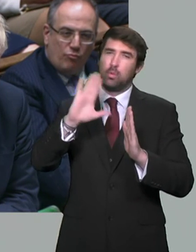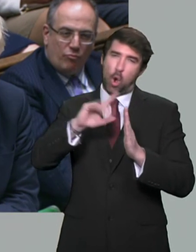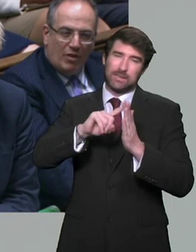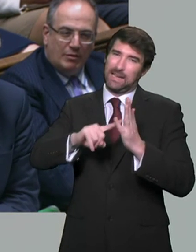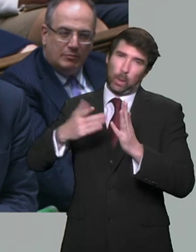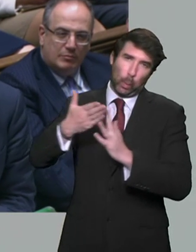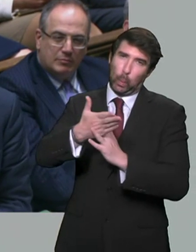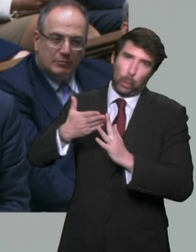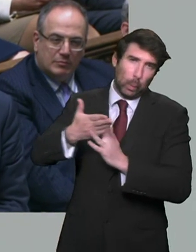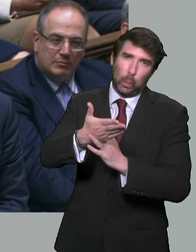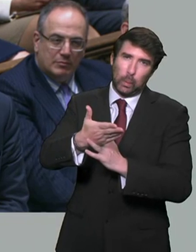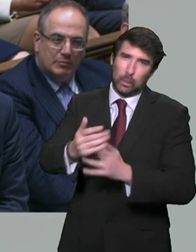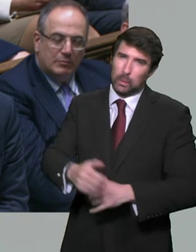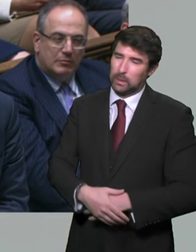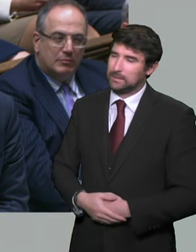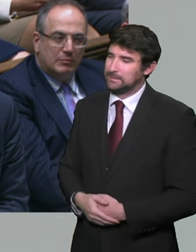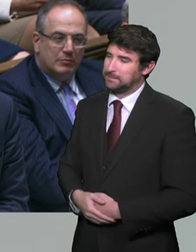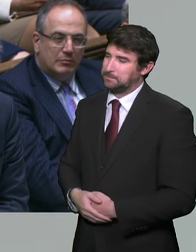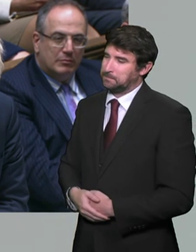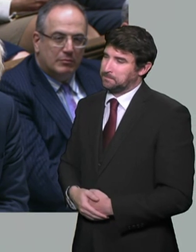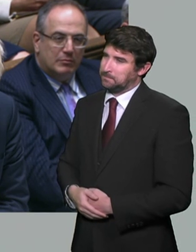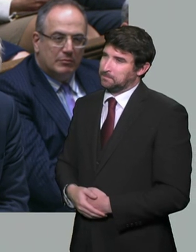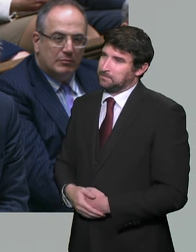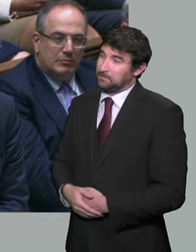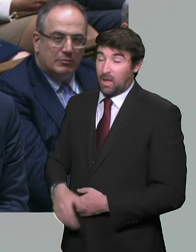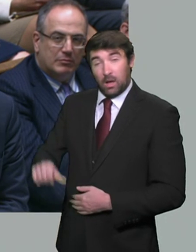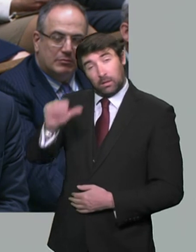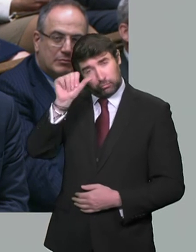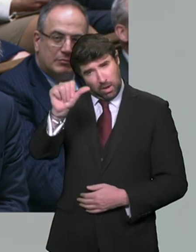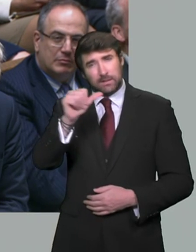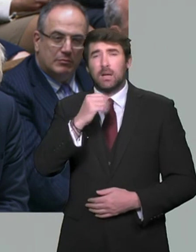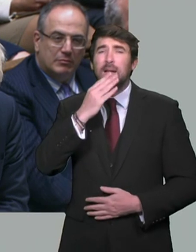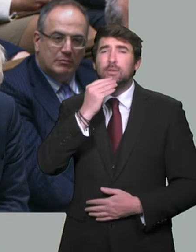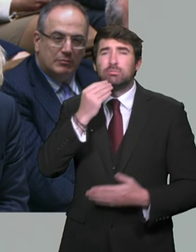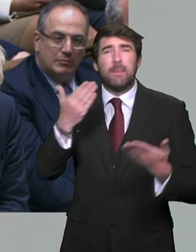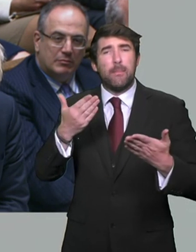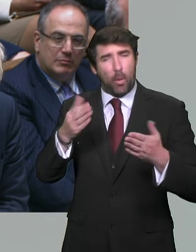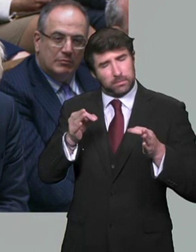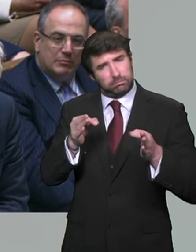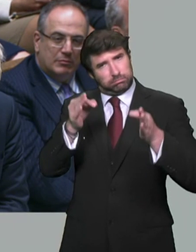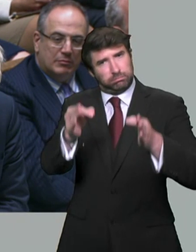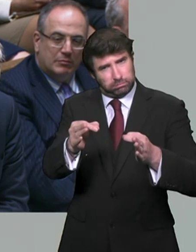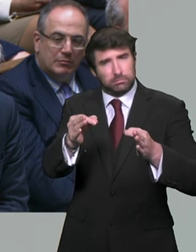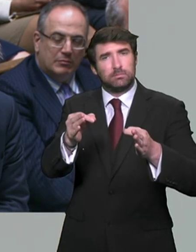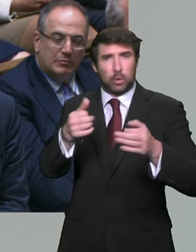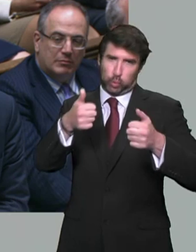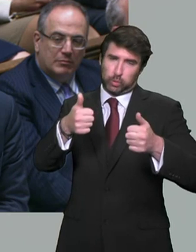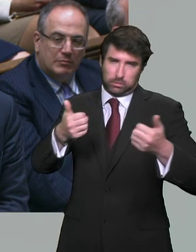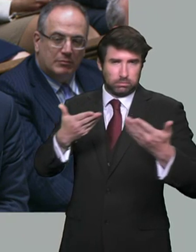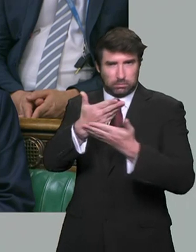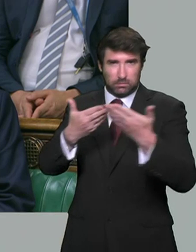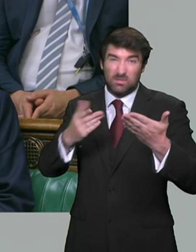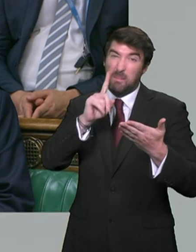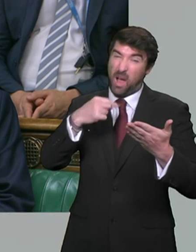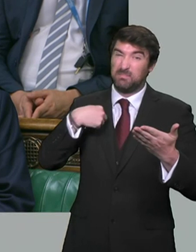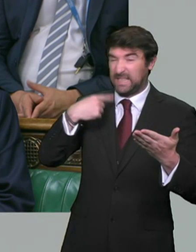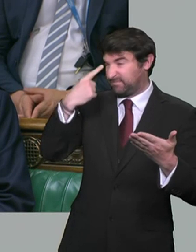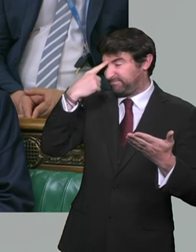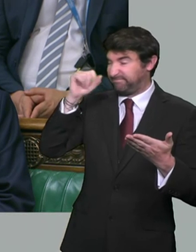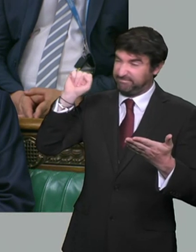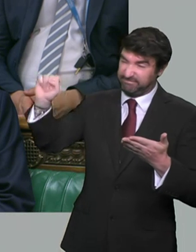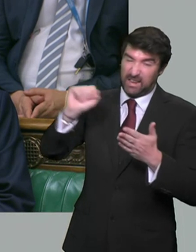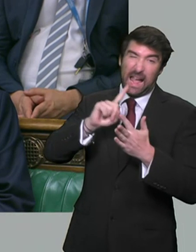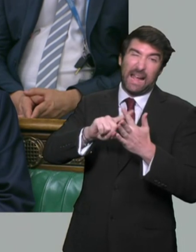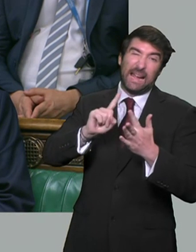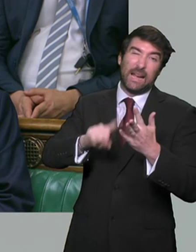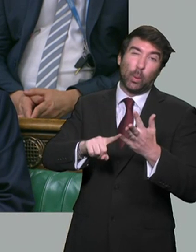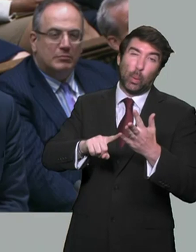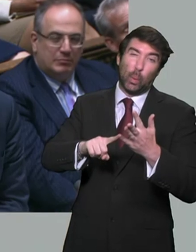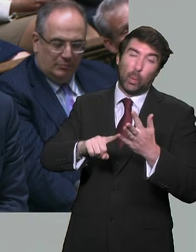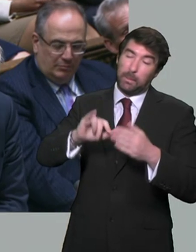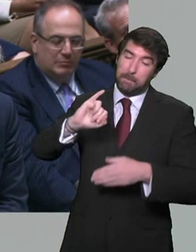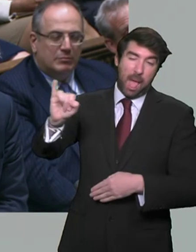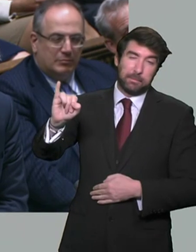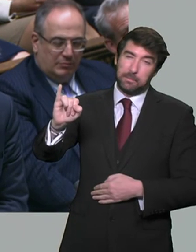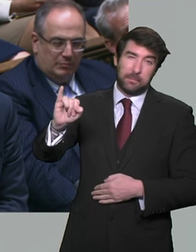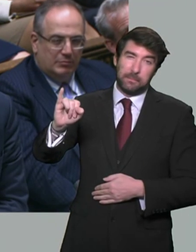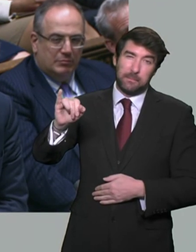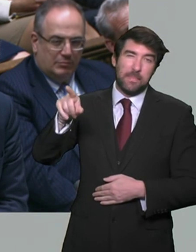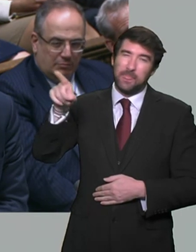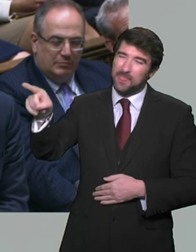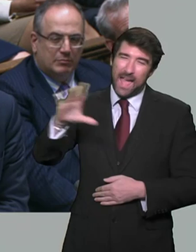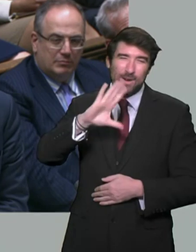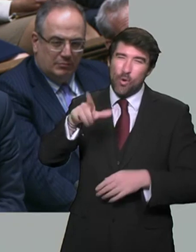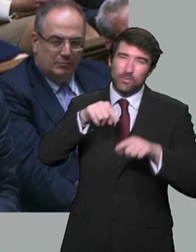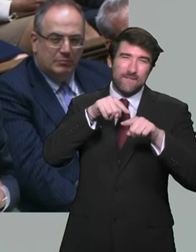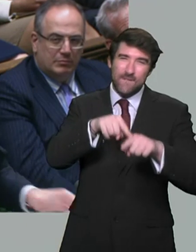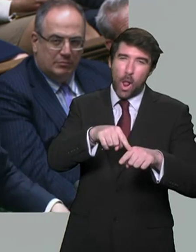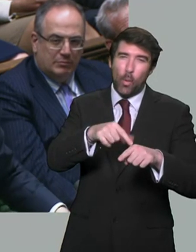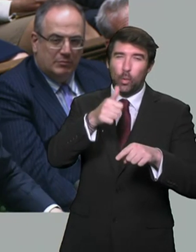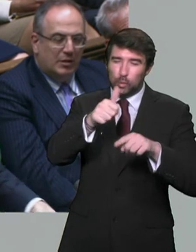It is good that the interim period has been extended, because clearly, the protocol, as it is being applied by our friends in the EU, is not, in my view, protecting the Belfast/Good Friday agreement as it should in all its aspects.